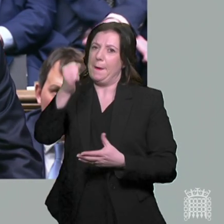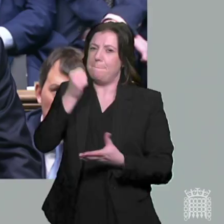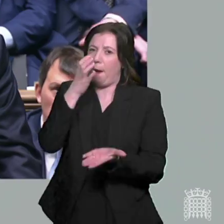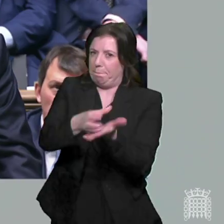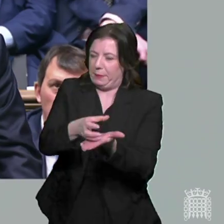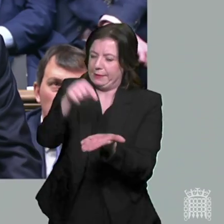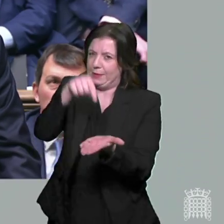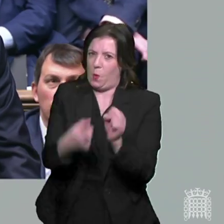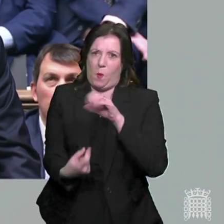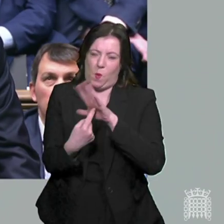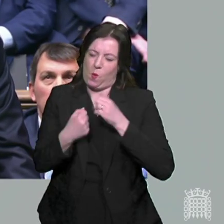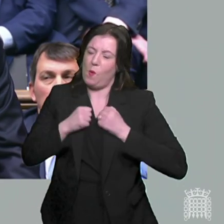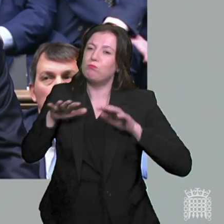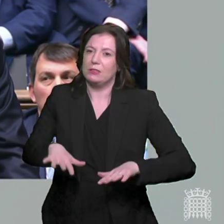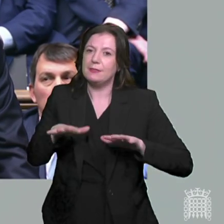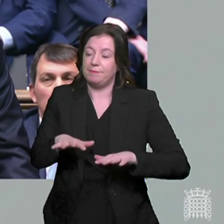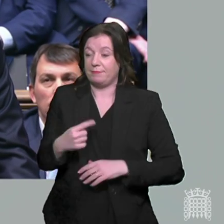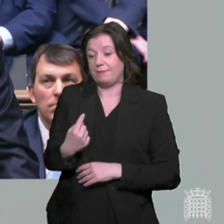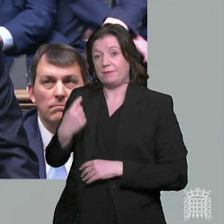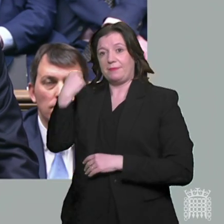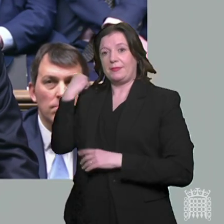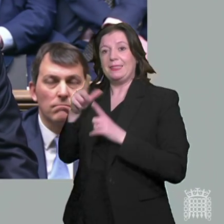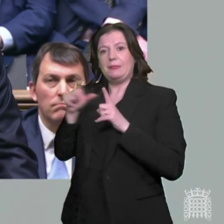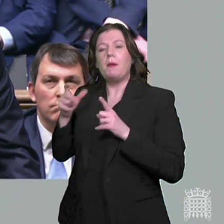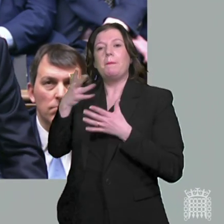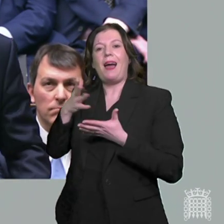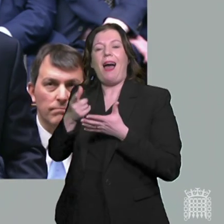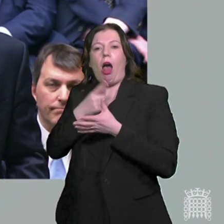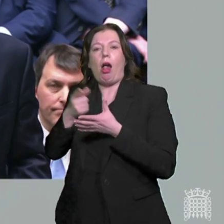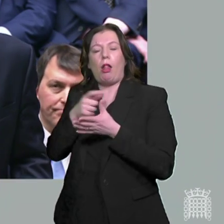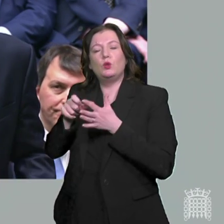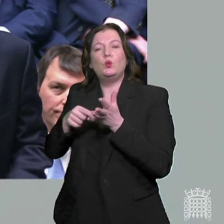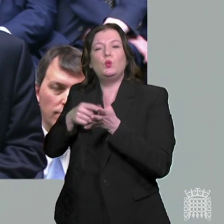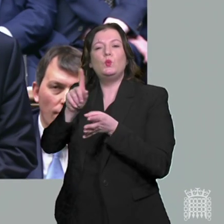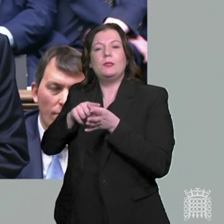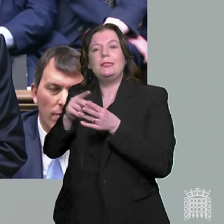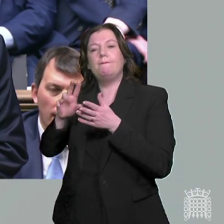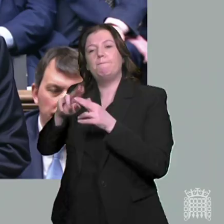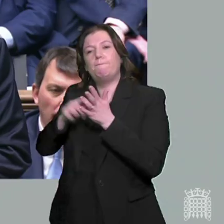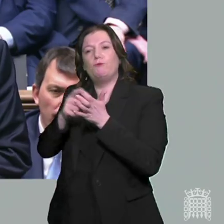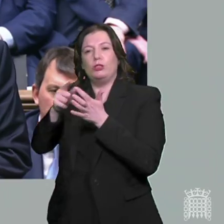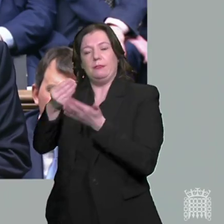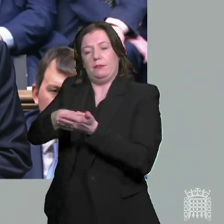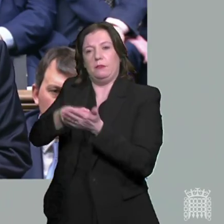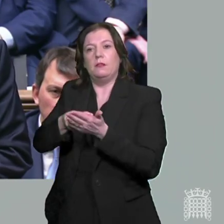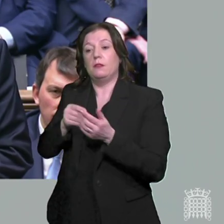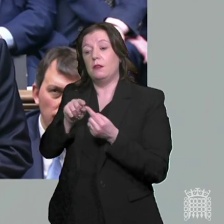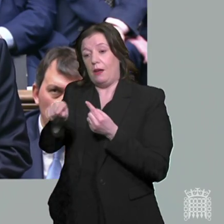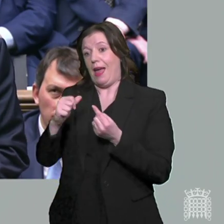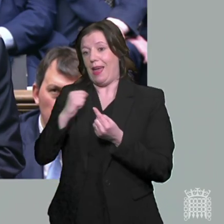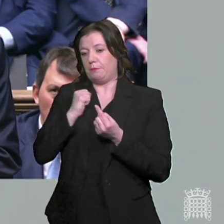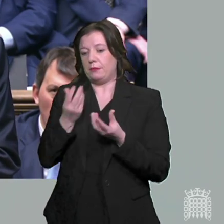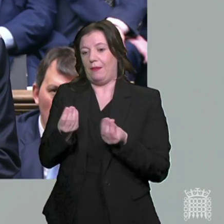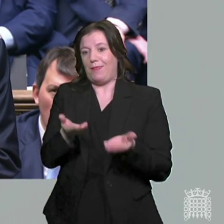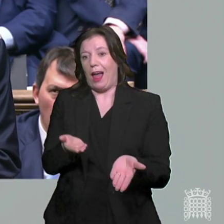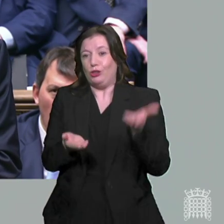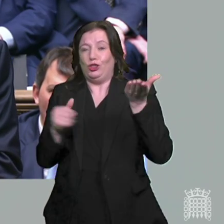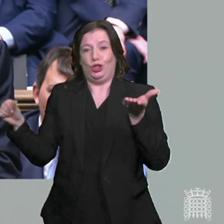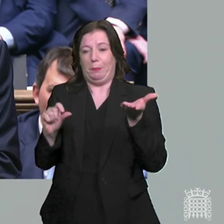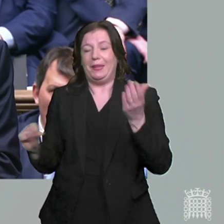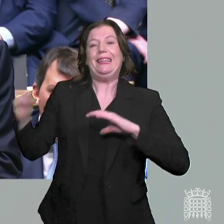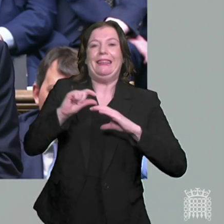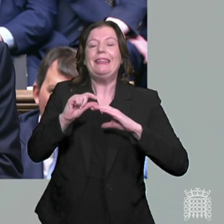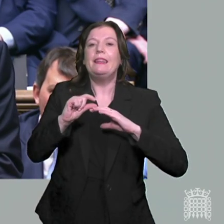In December, I extended the alcohol duty freeze until 1 August, after which duties will go up in line with inflation in the usual way.